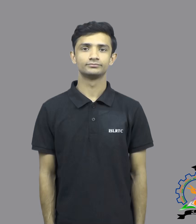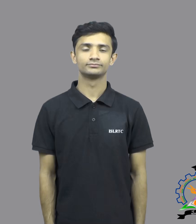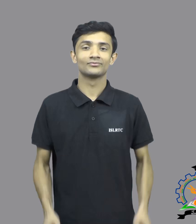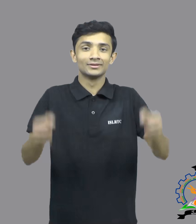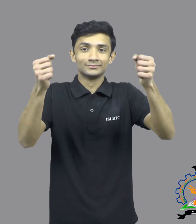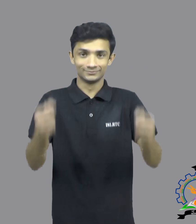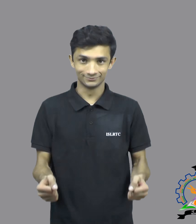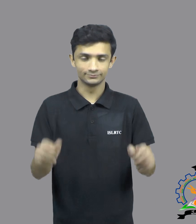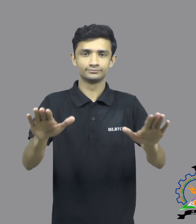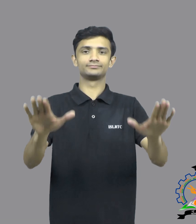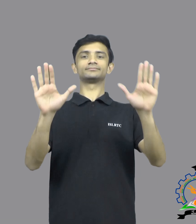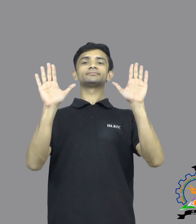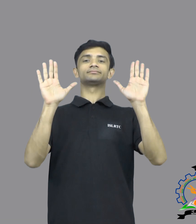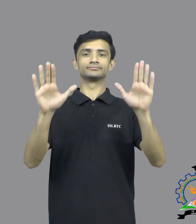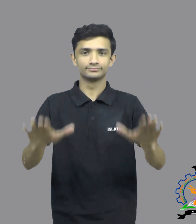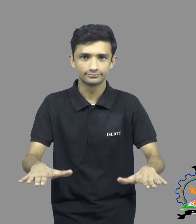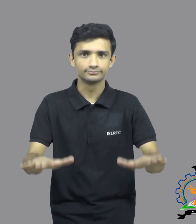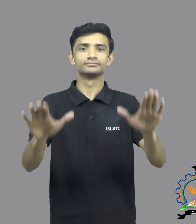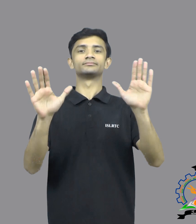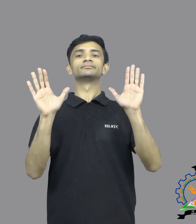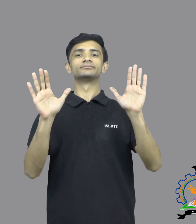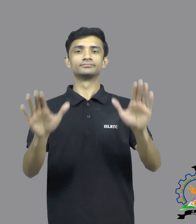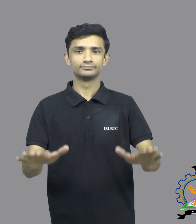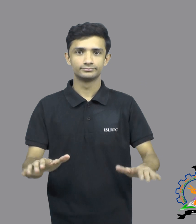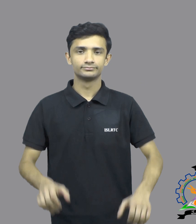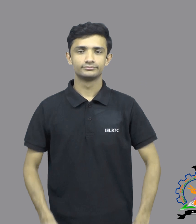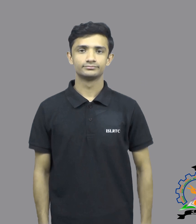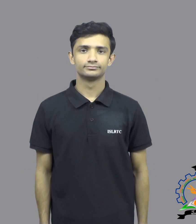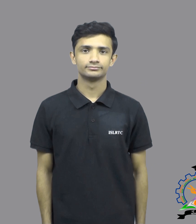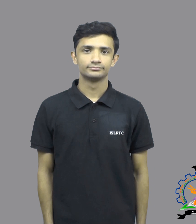Rocking Chair